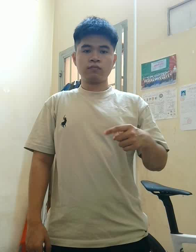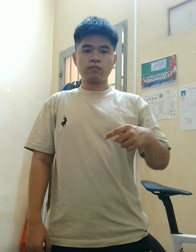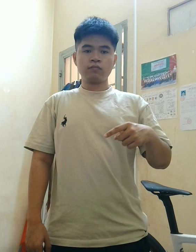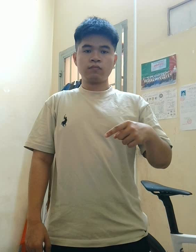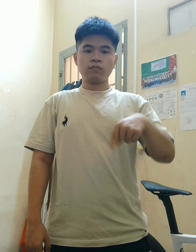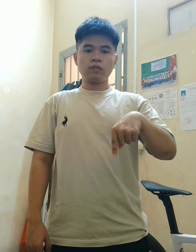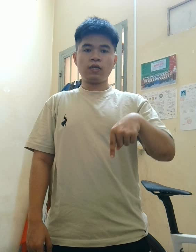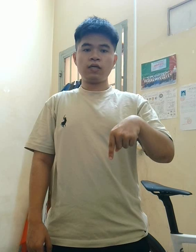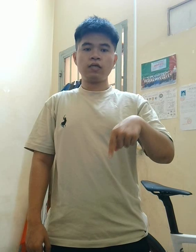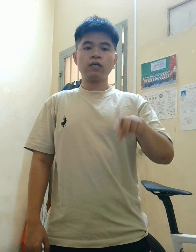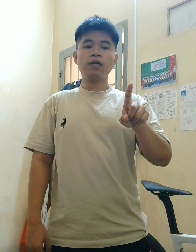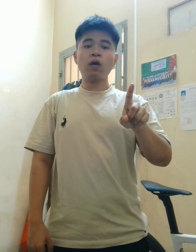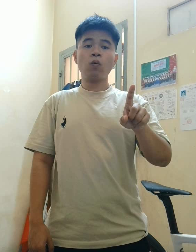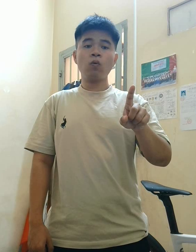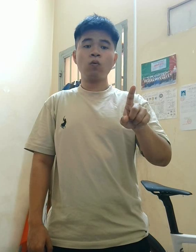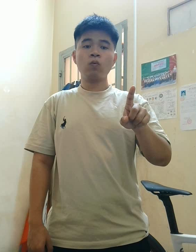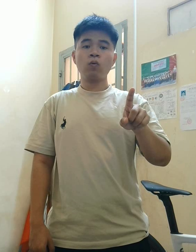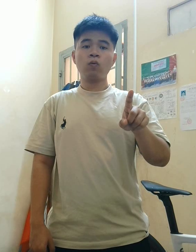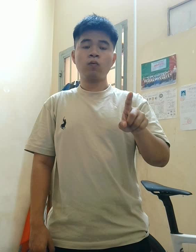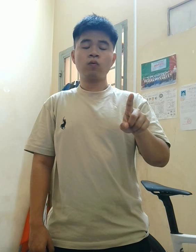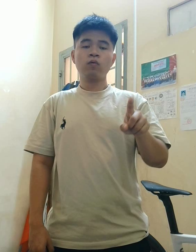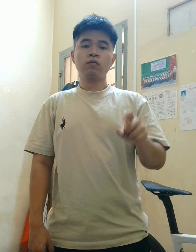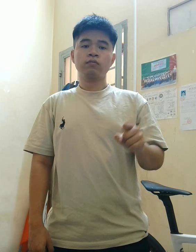di dau